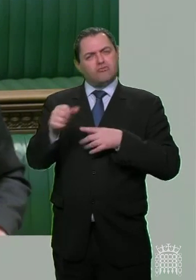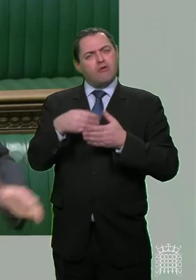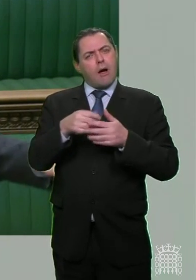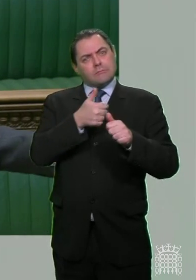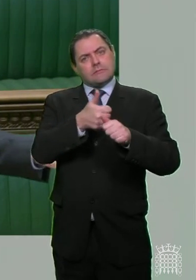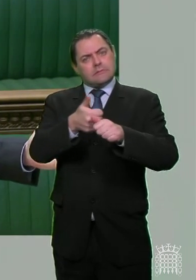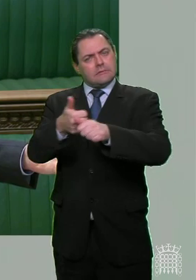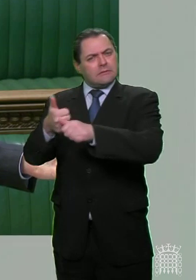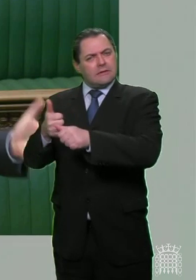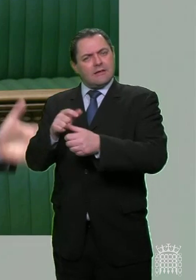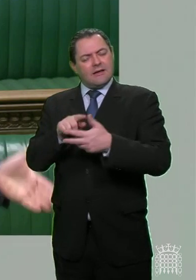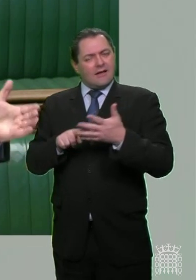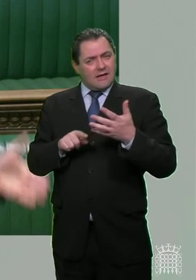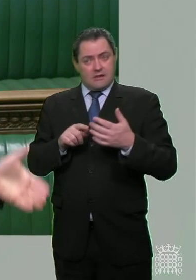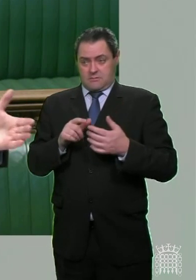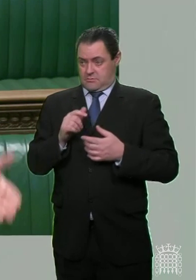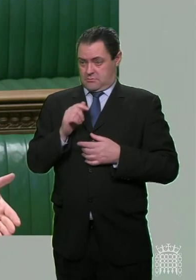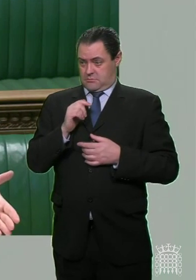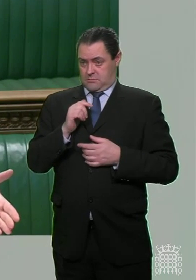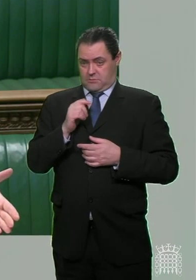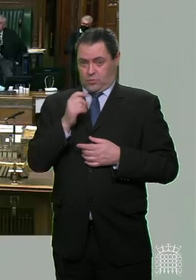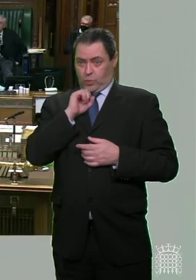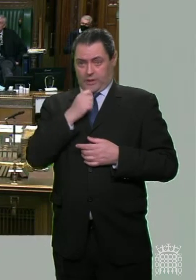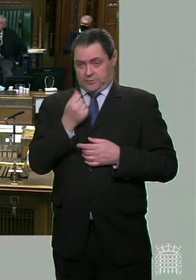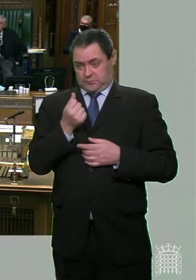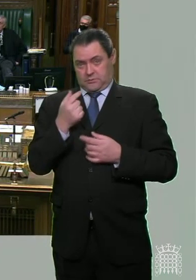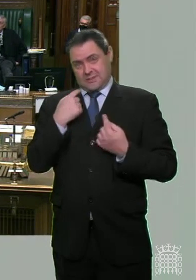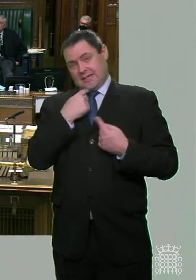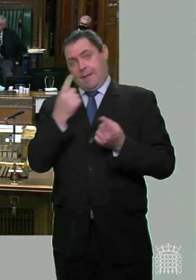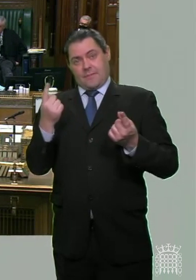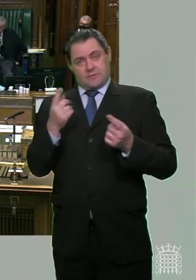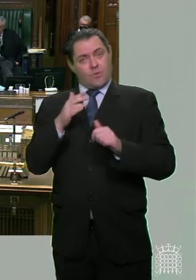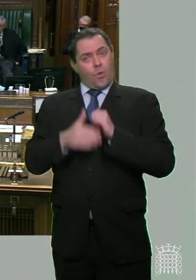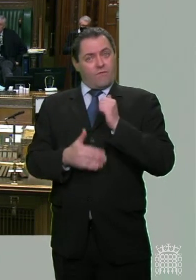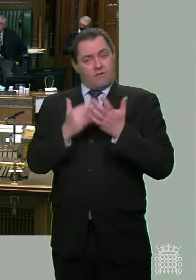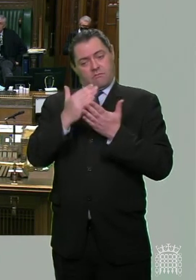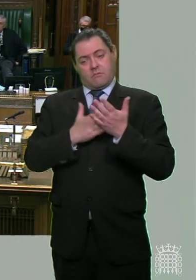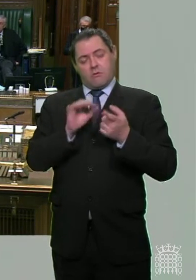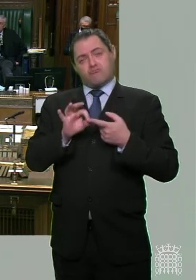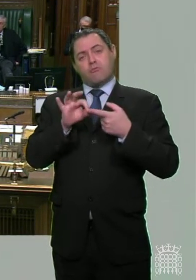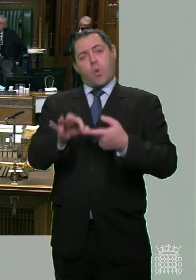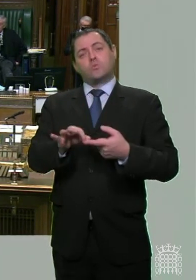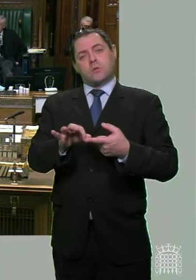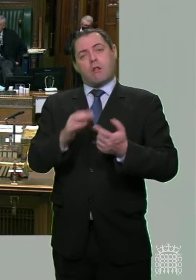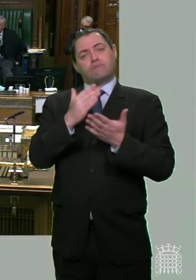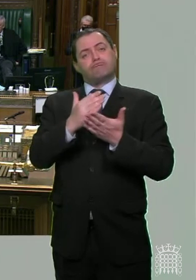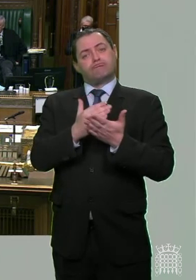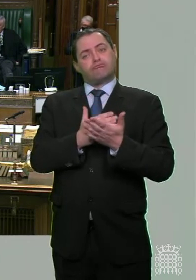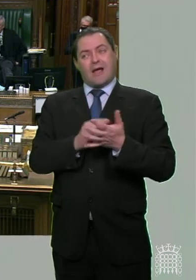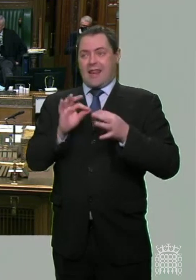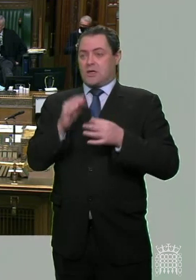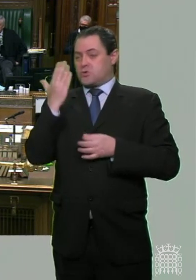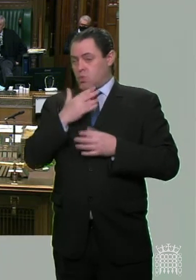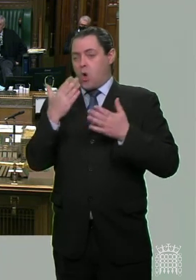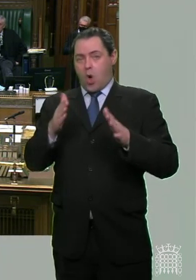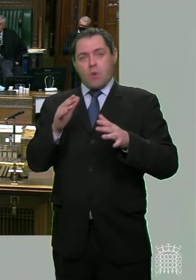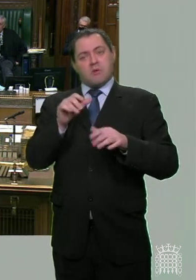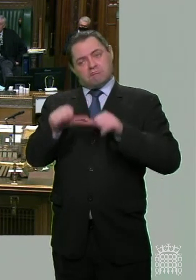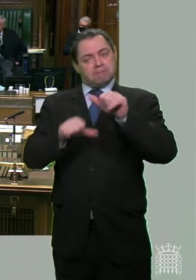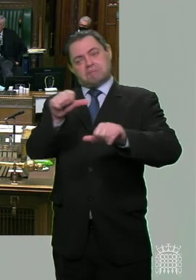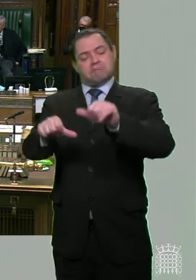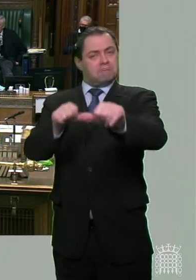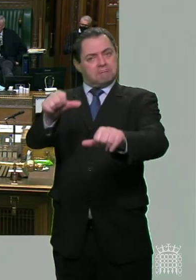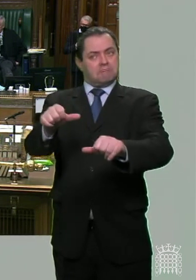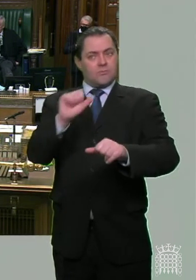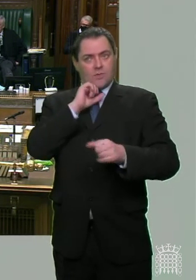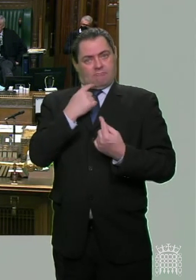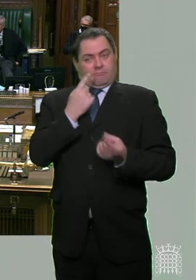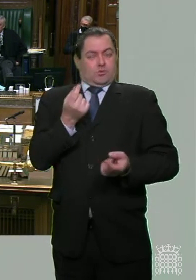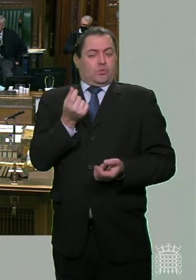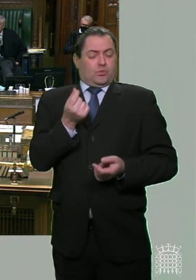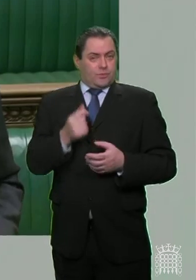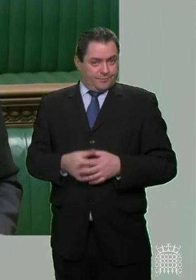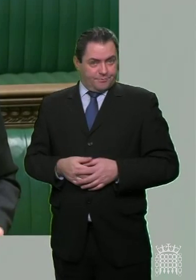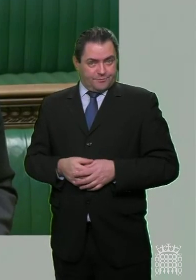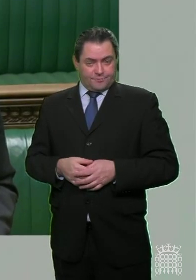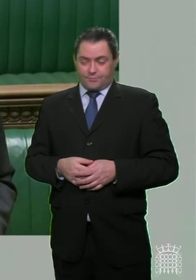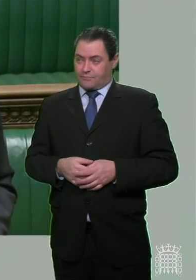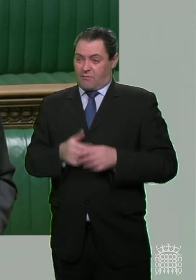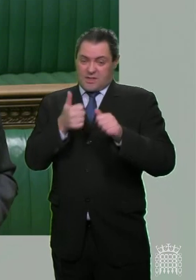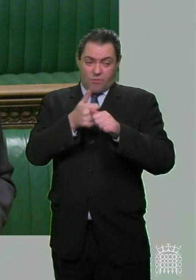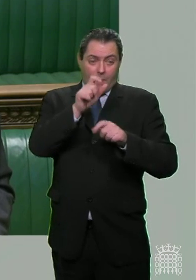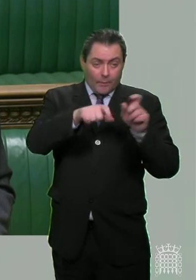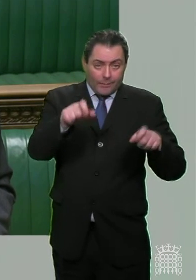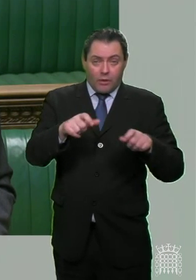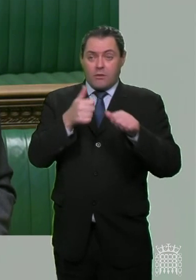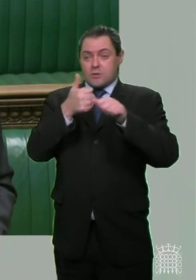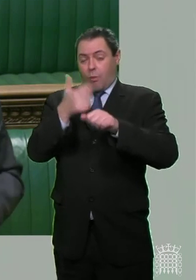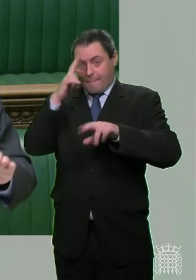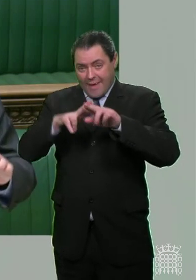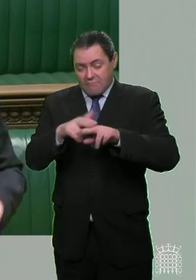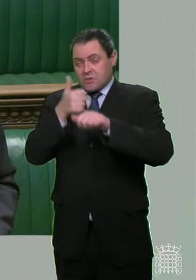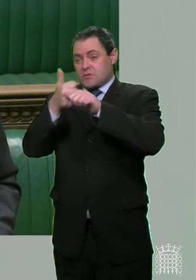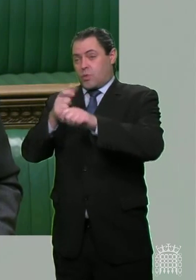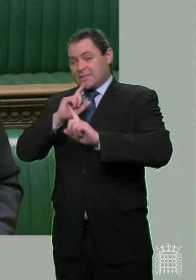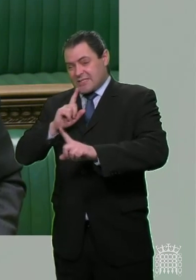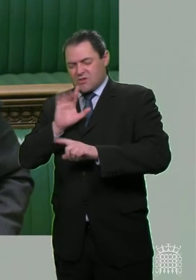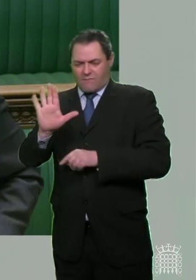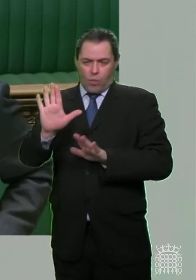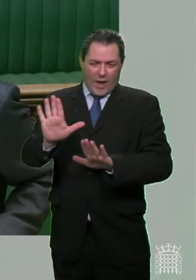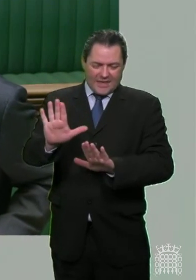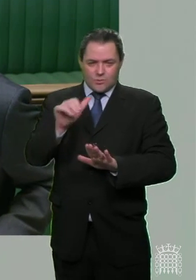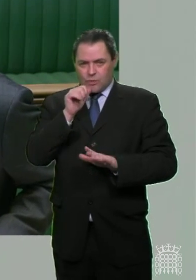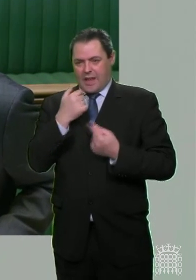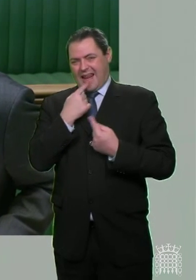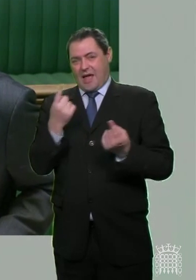I will be making a statement in the House in just a few minutes setting out what more we propose to do with the reopening of schools and the way forward with schools, and what more we propose to do by way of supporting pupils and teachers and parents, if the right honourable and learned Gentleman will just wait a few minutes.